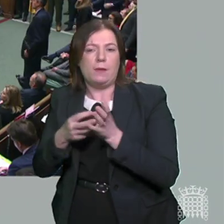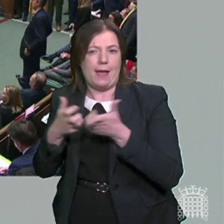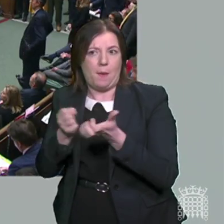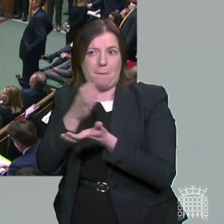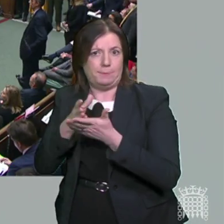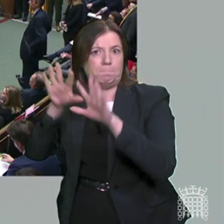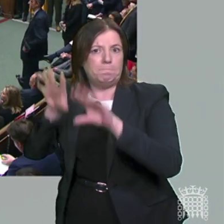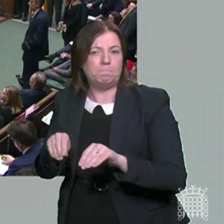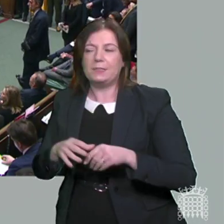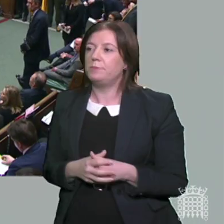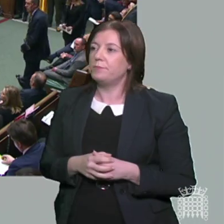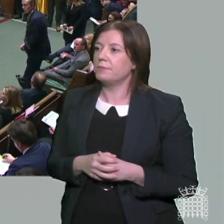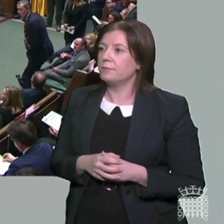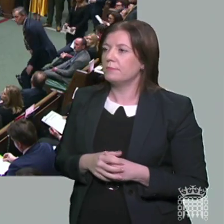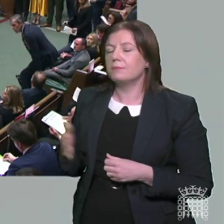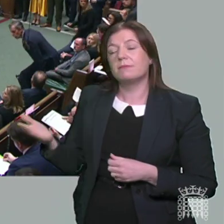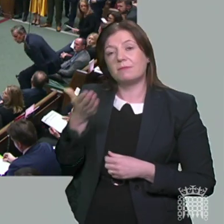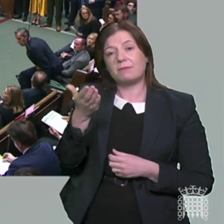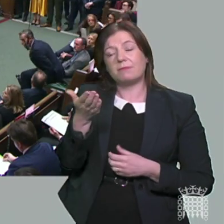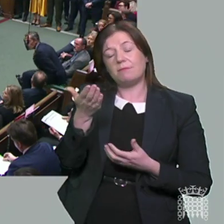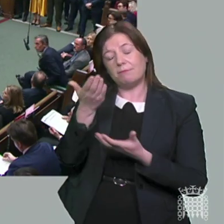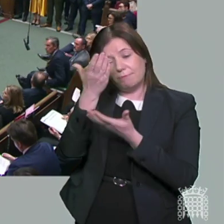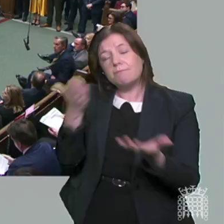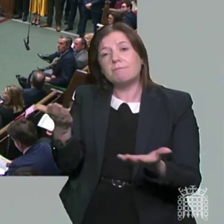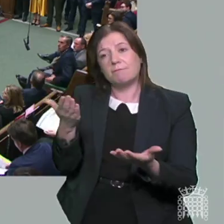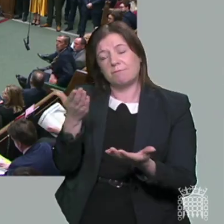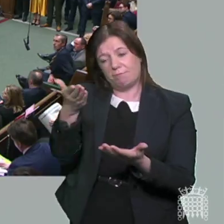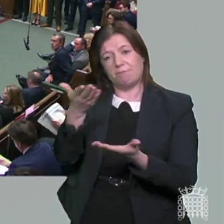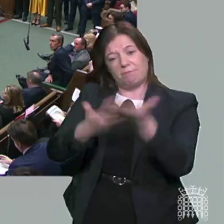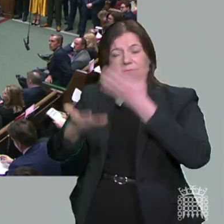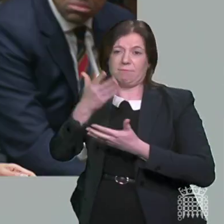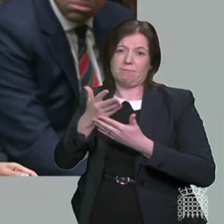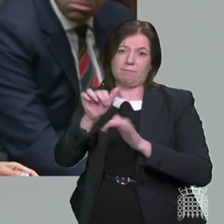The honourable Lady raises an important point.